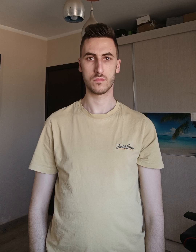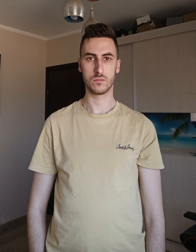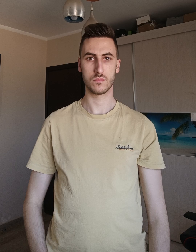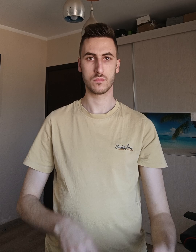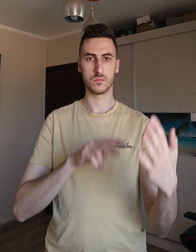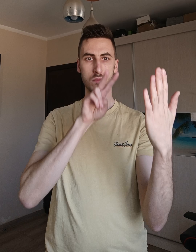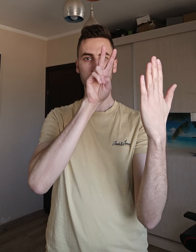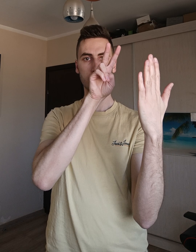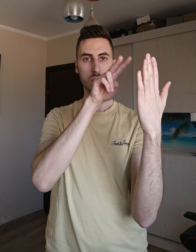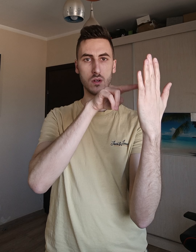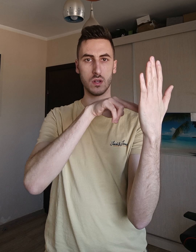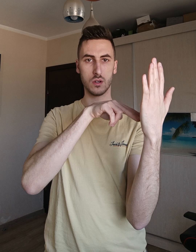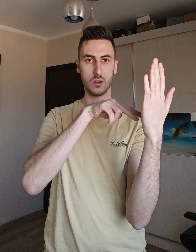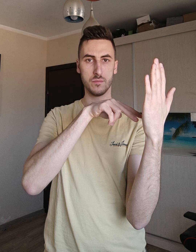לקרוא